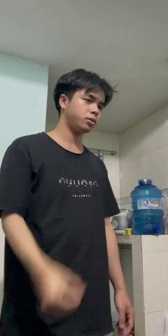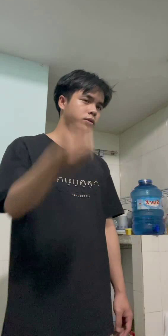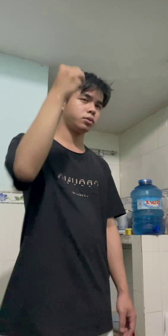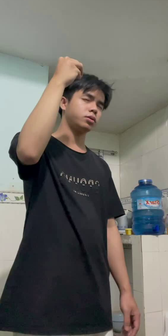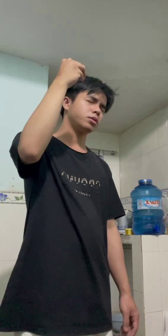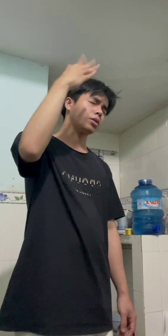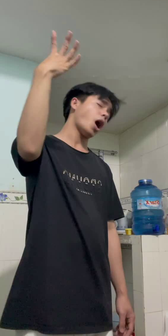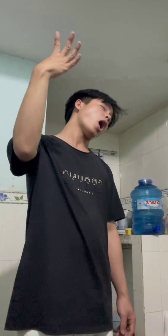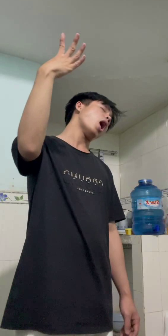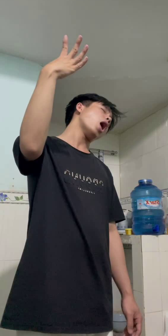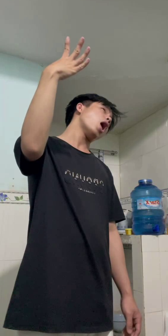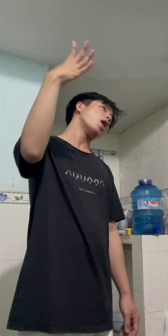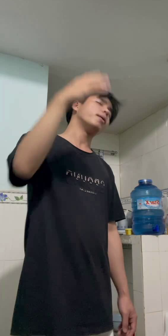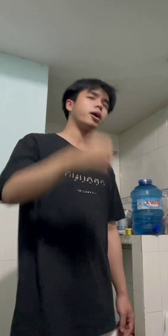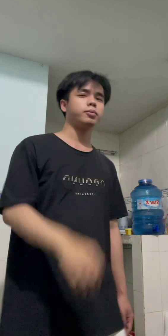troi nang